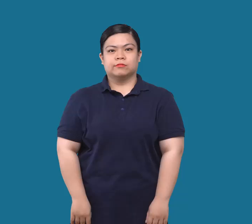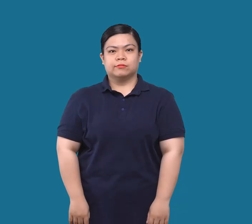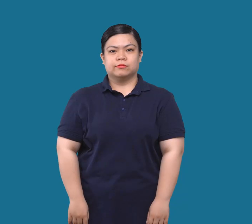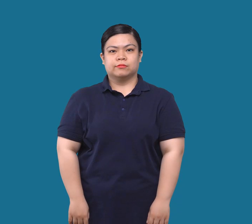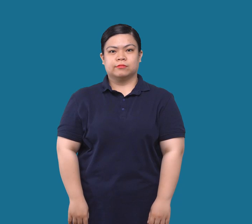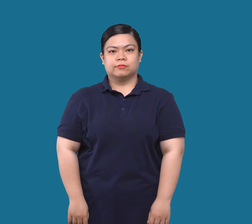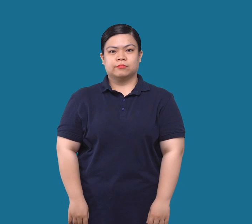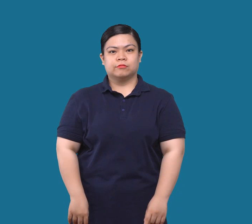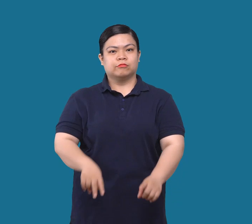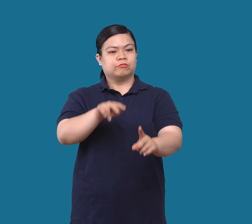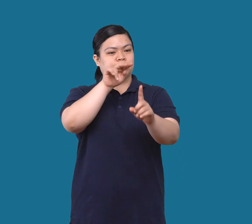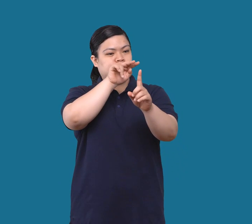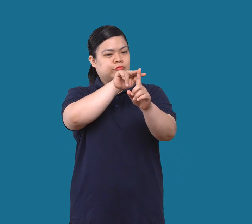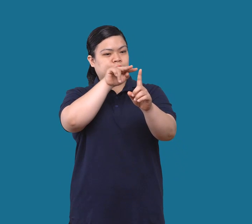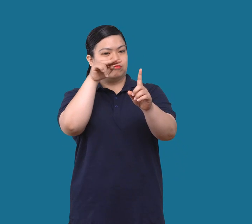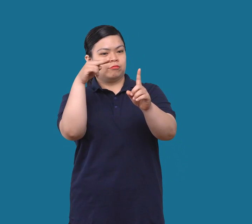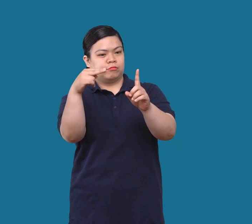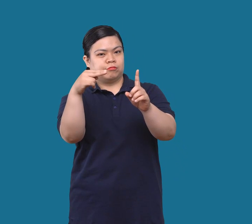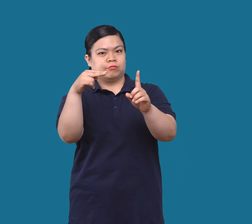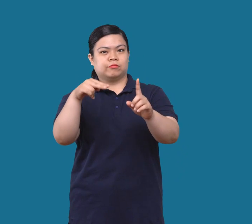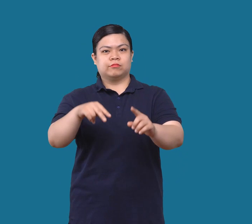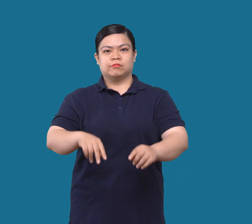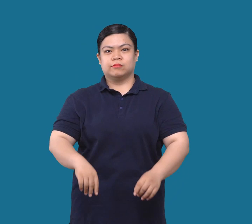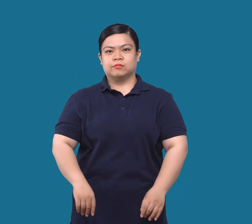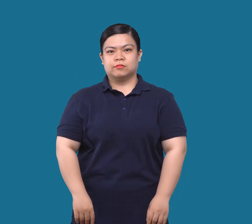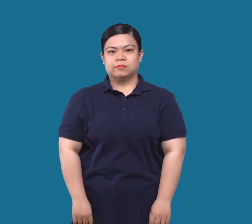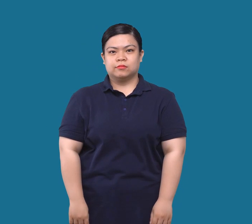quan điểm